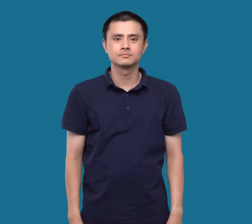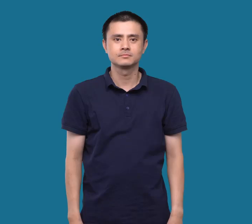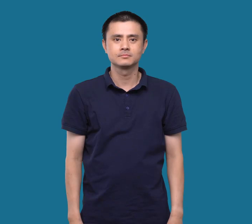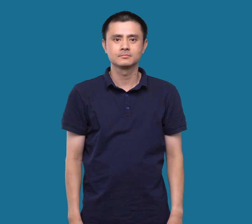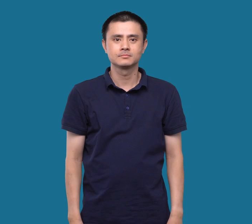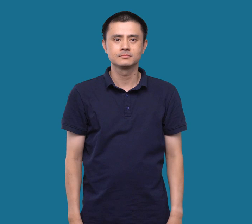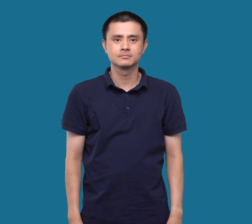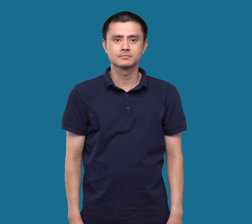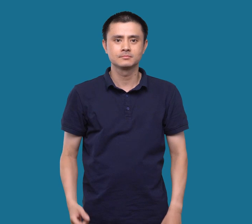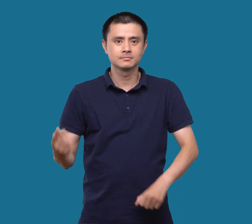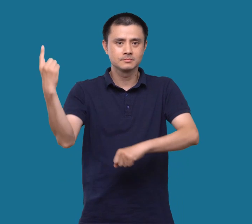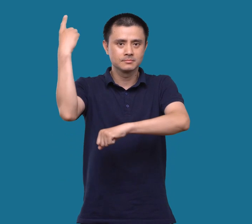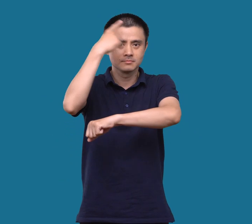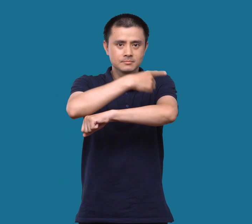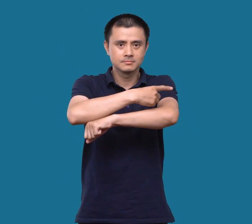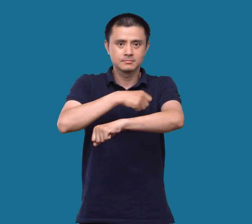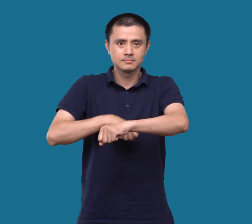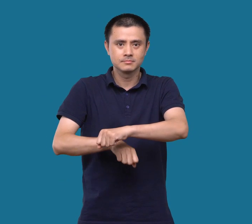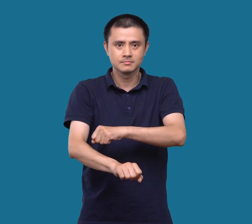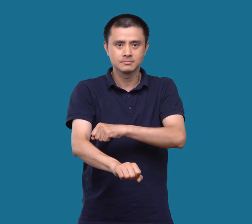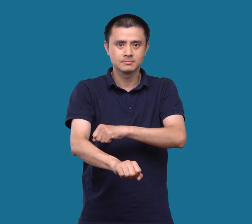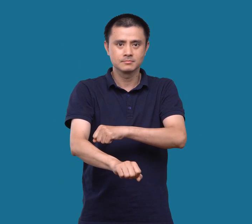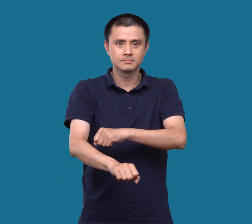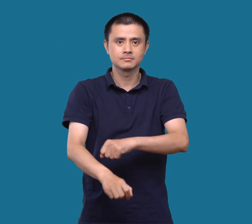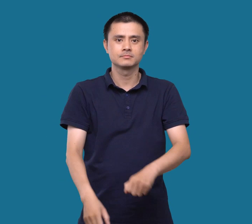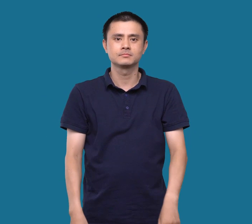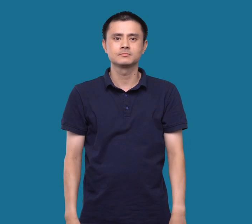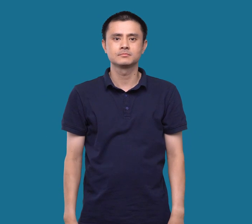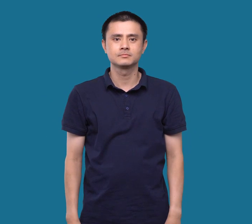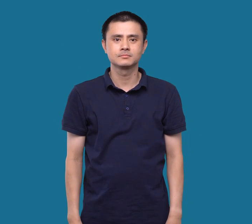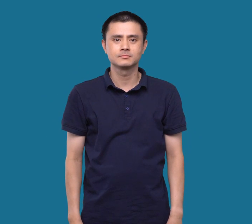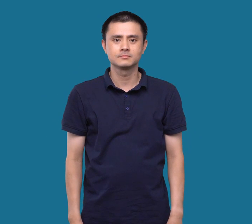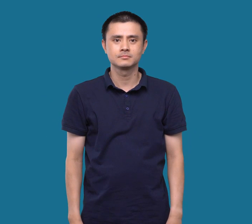ngày sinh